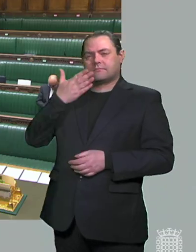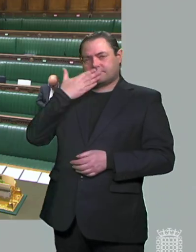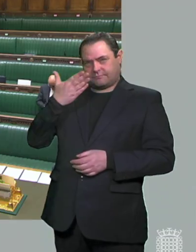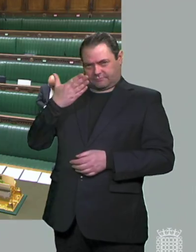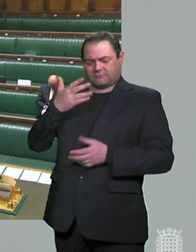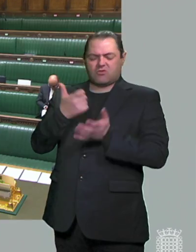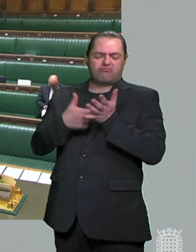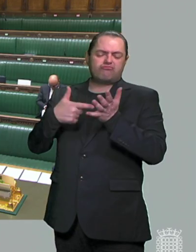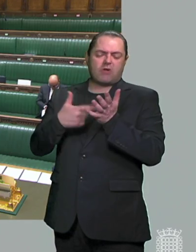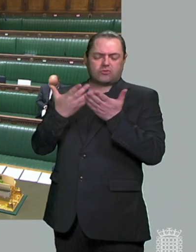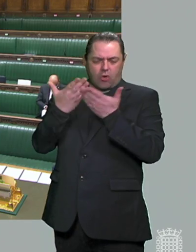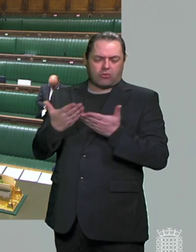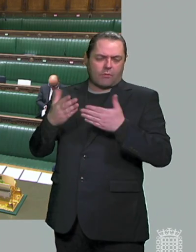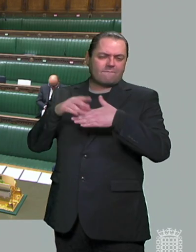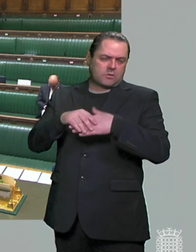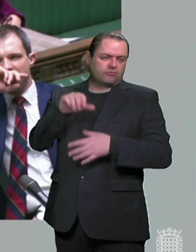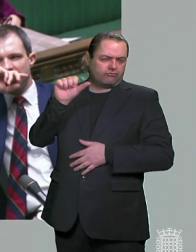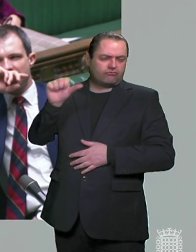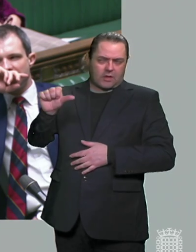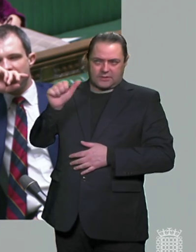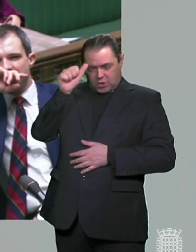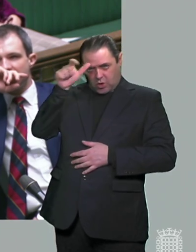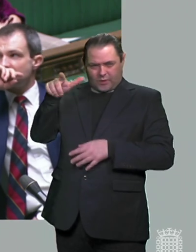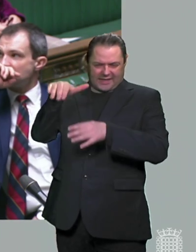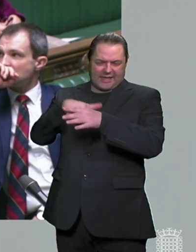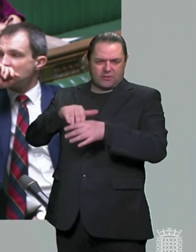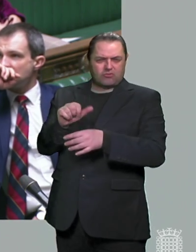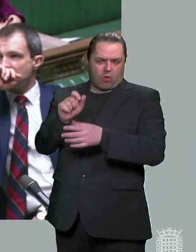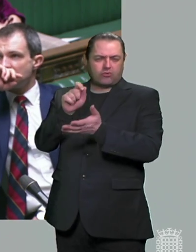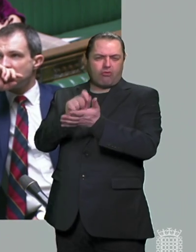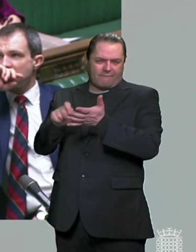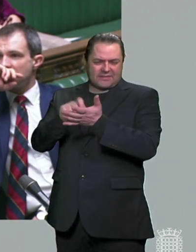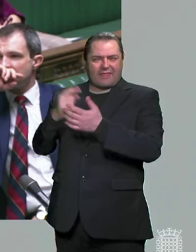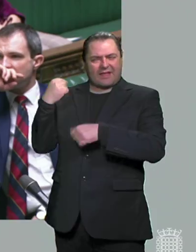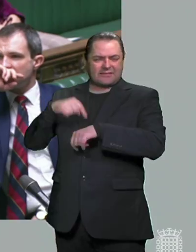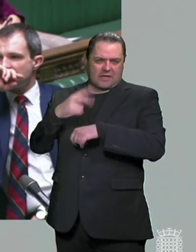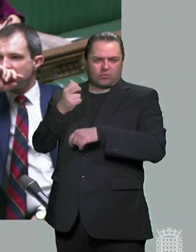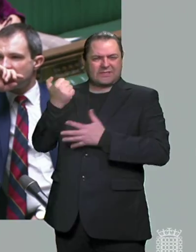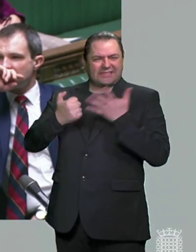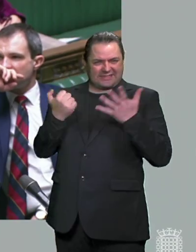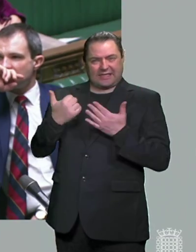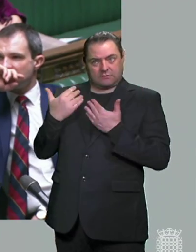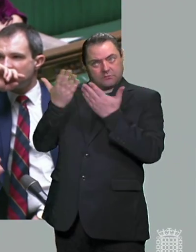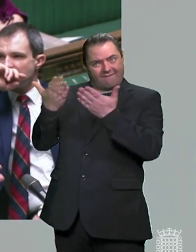My right honourable Friend is absolutely right, and I know that he was in the Scotland Office when those powers were devolved in 2016.